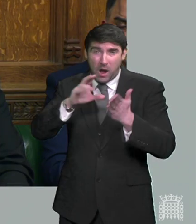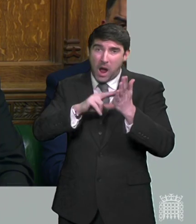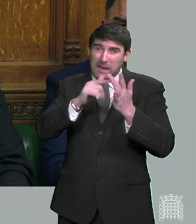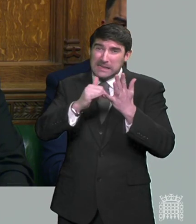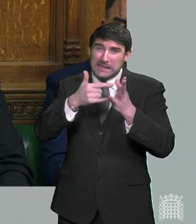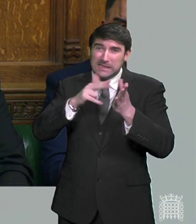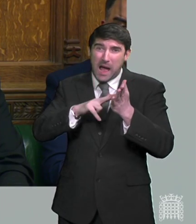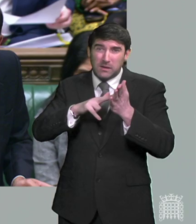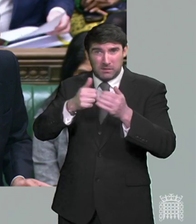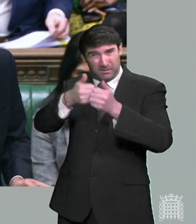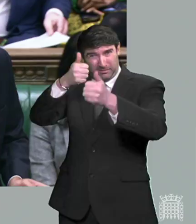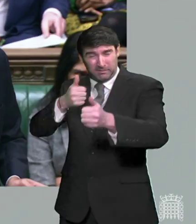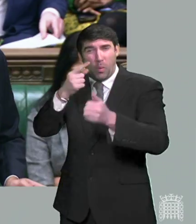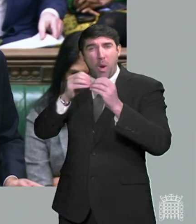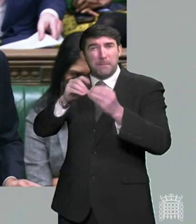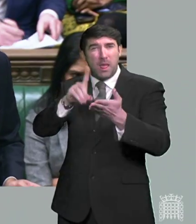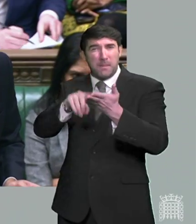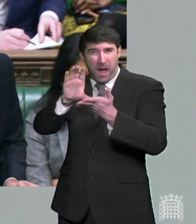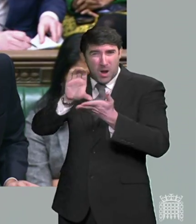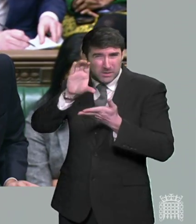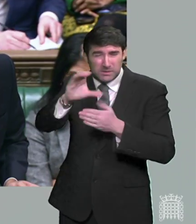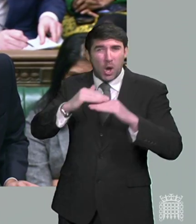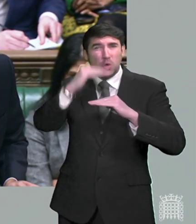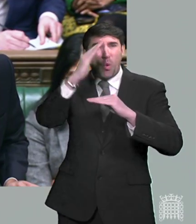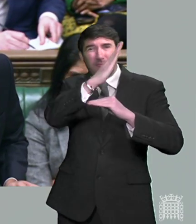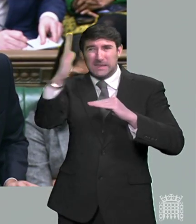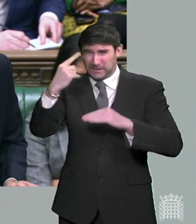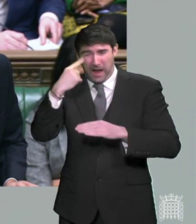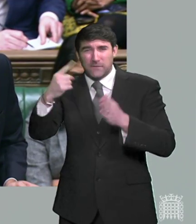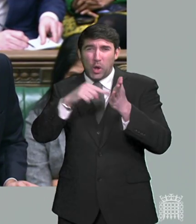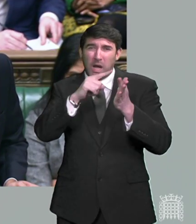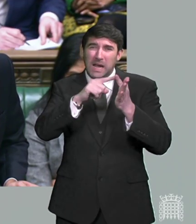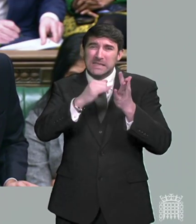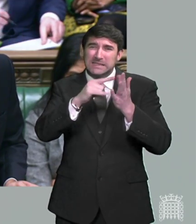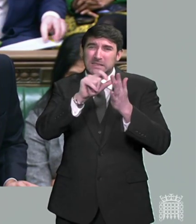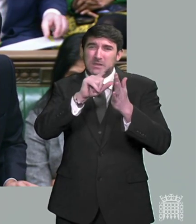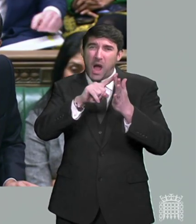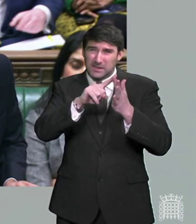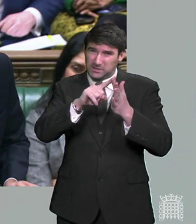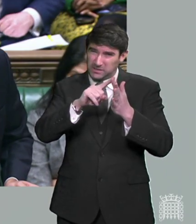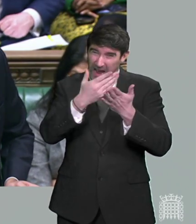That is a £1 billion investment in the north-east. Look at what is happening in Teesside on clean energy.